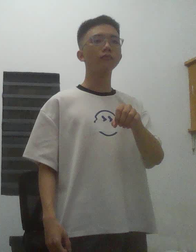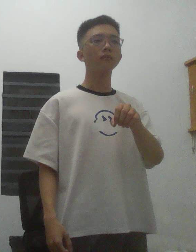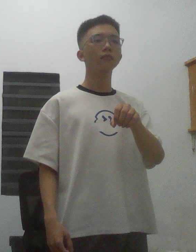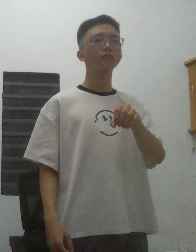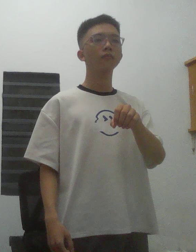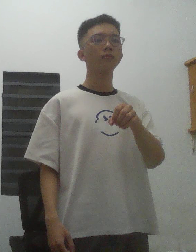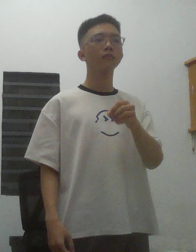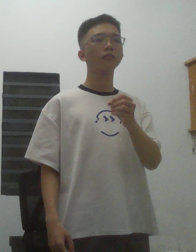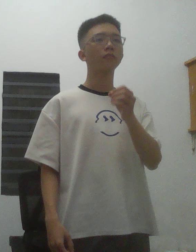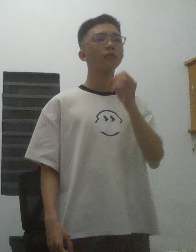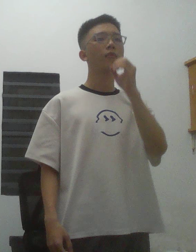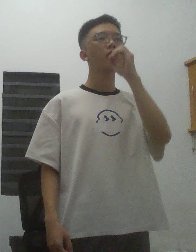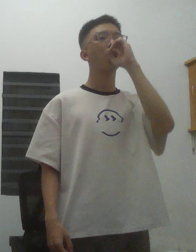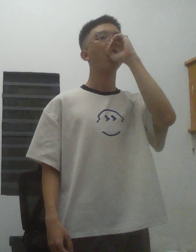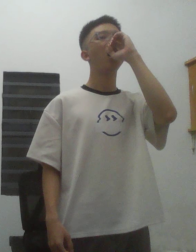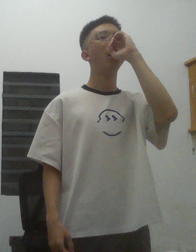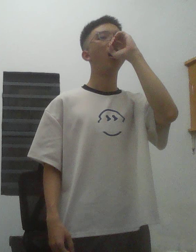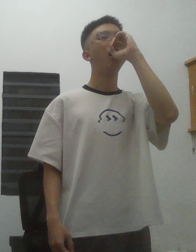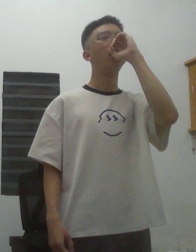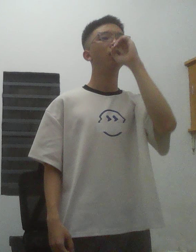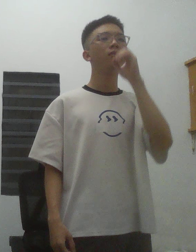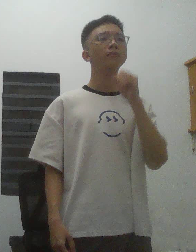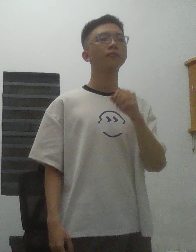uong